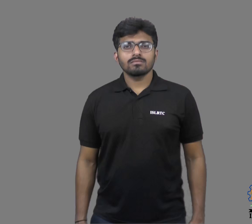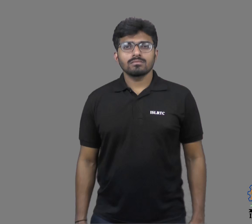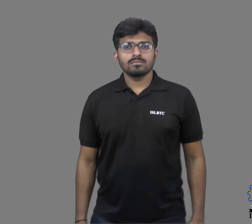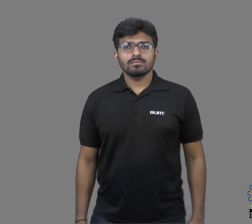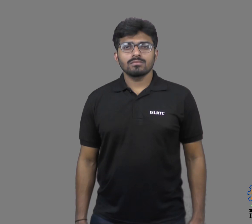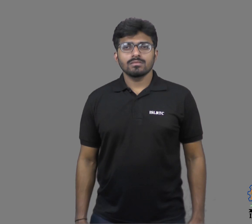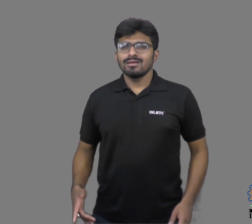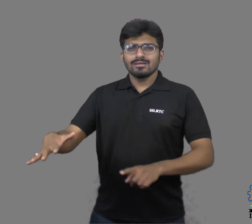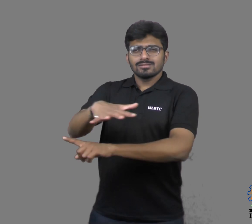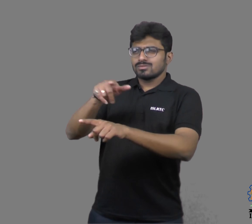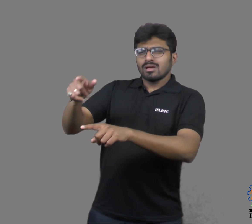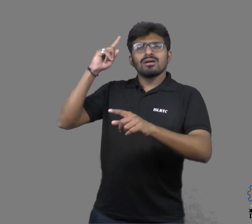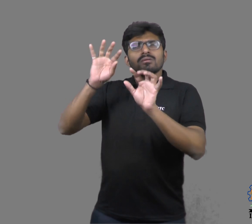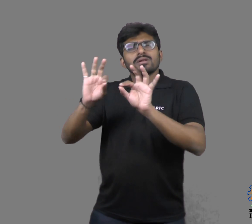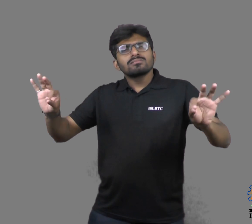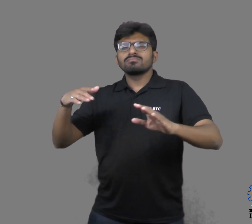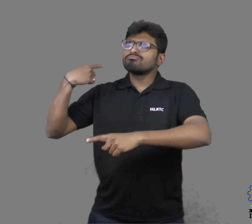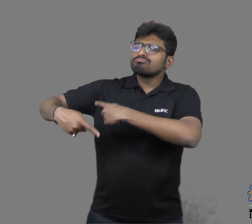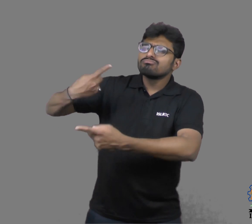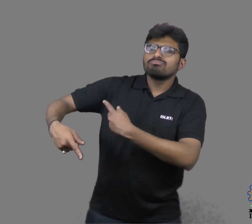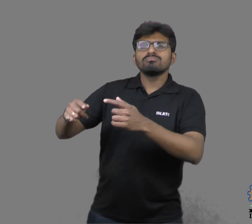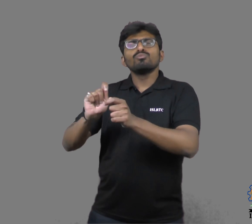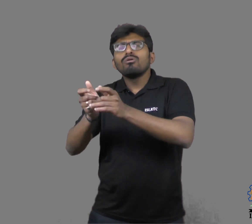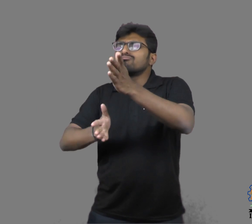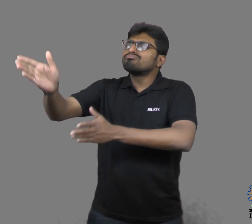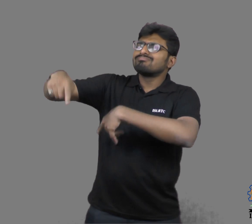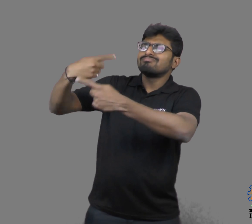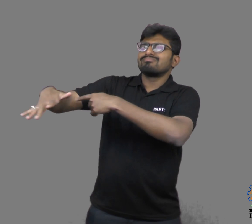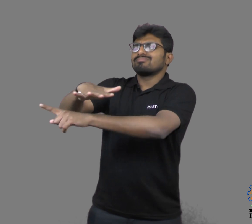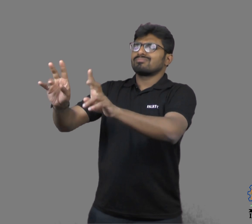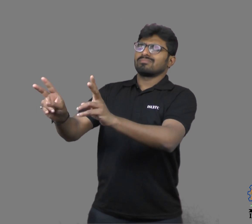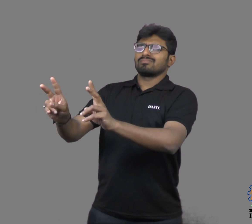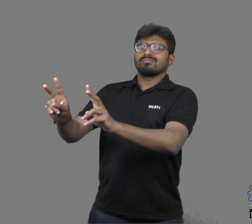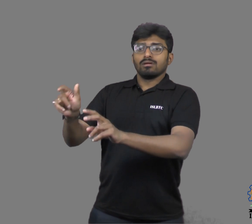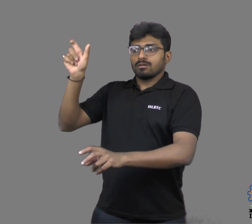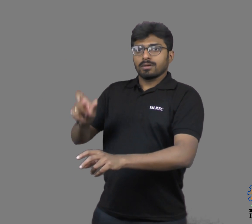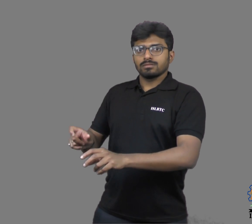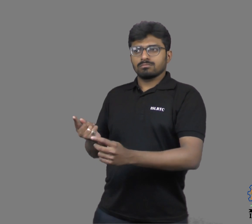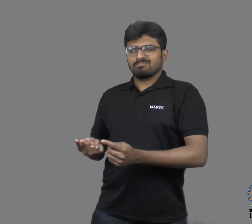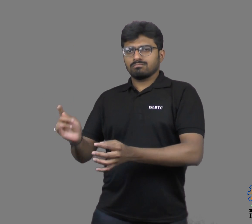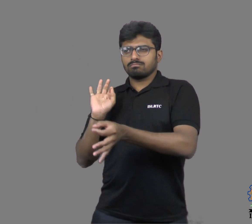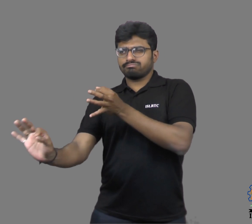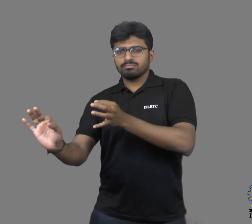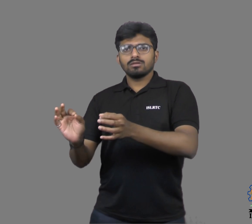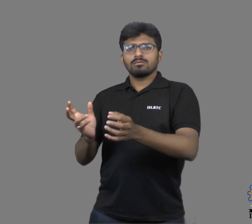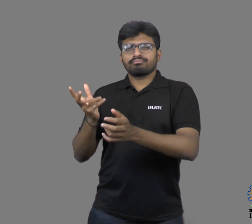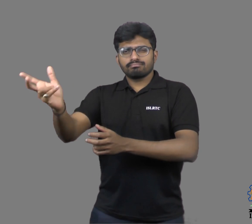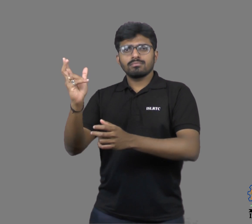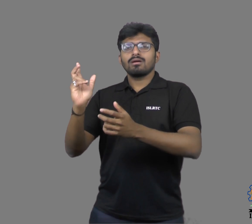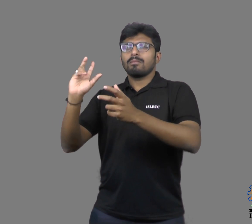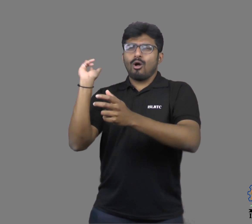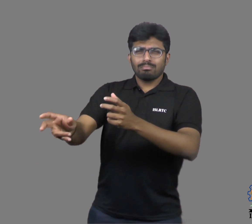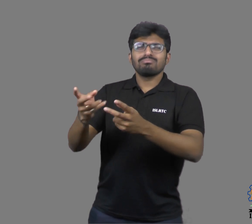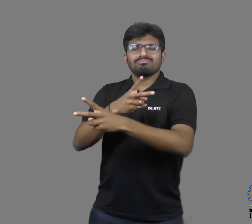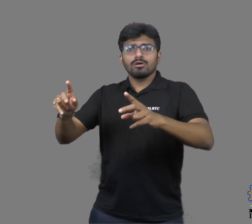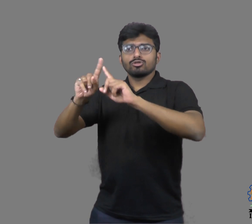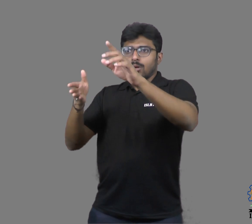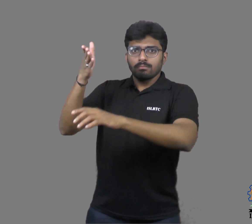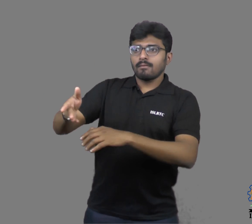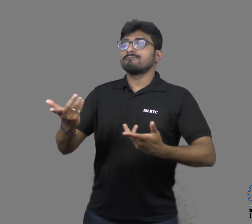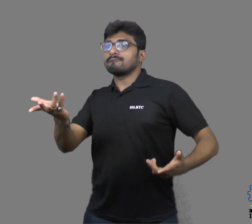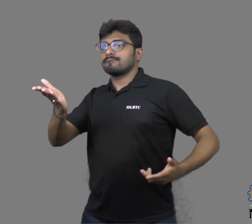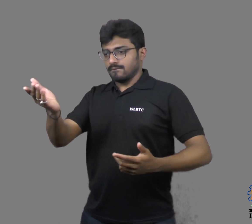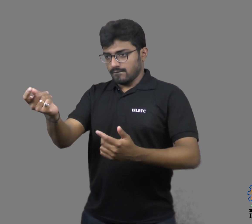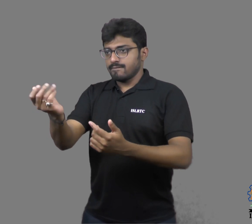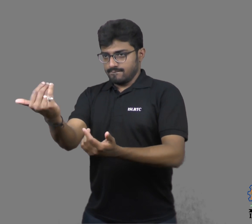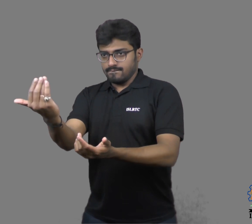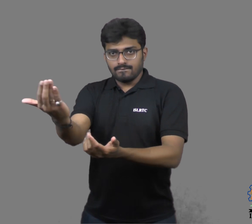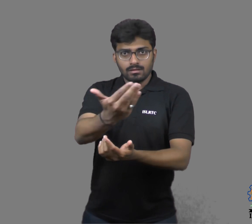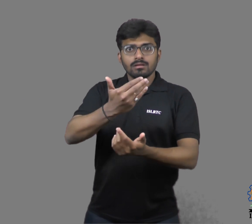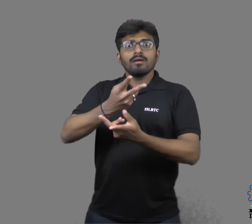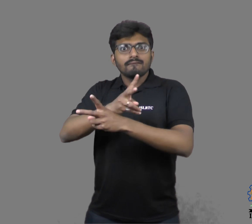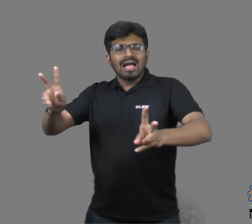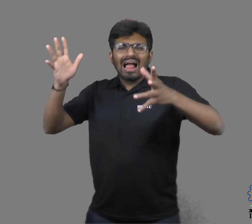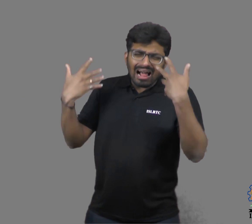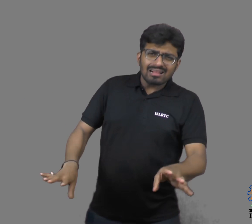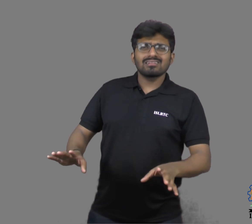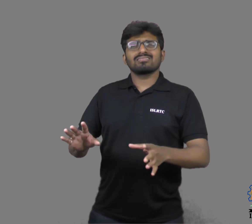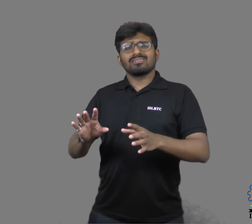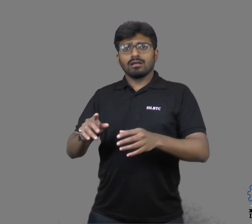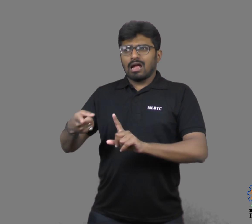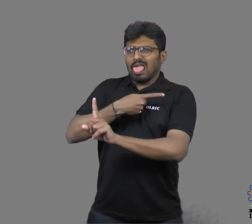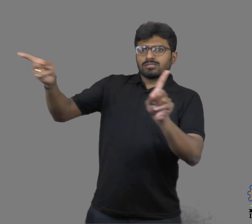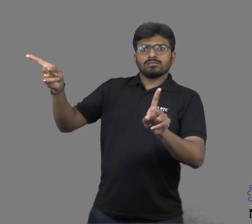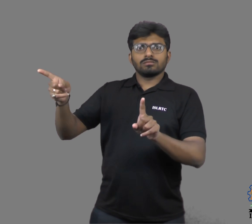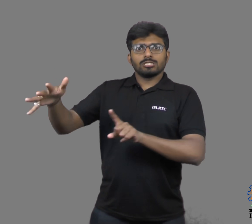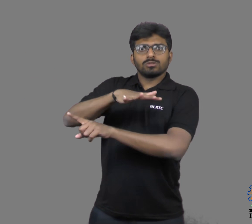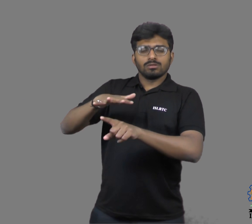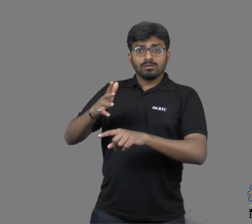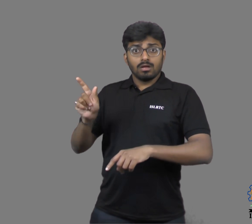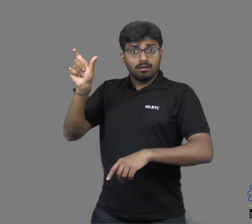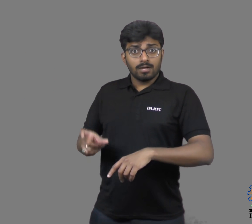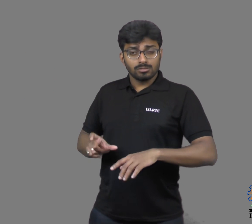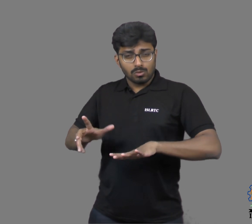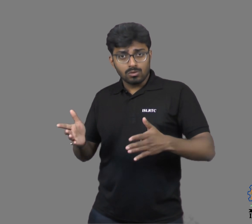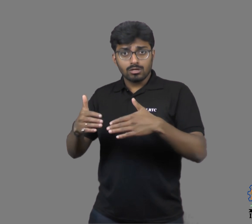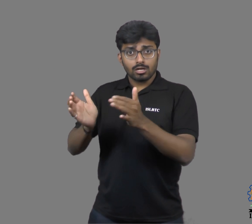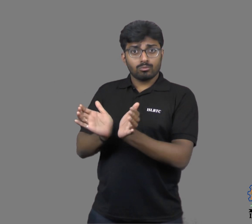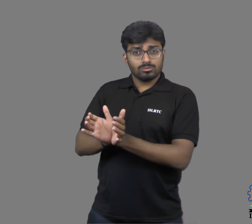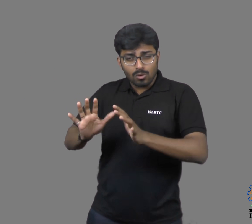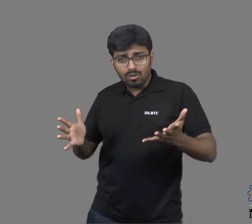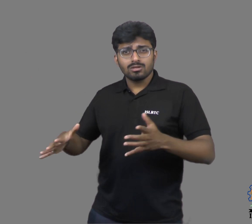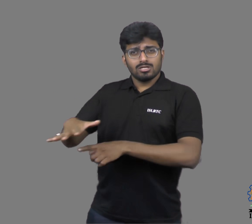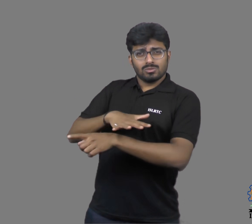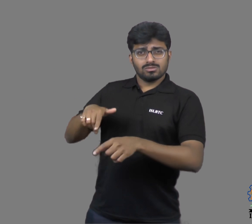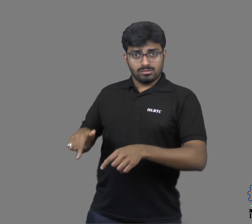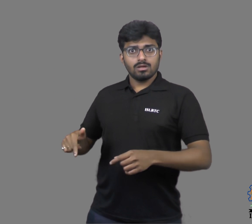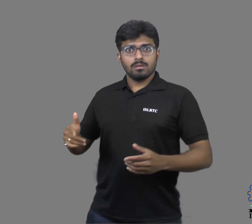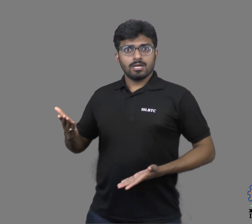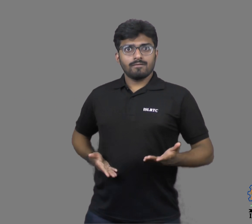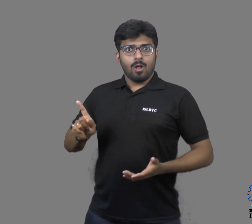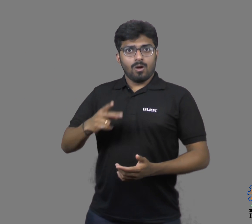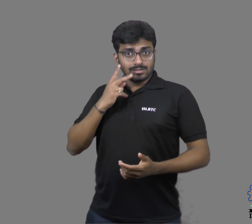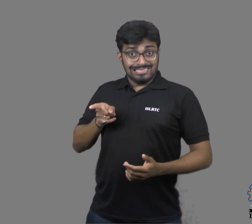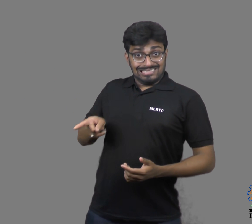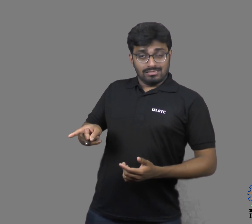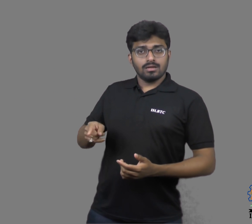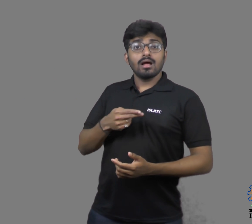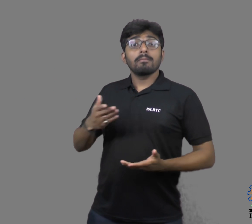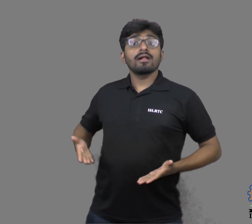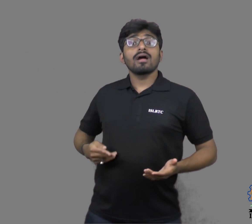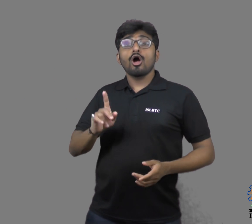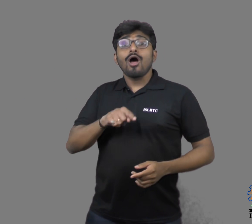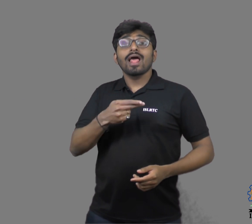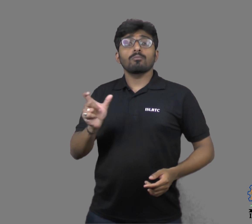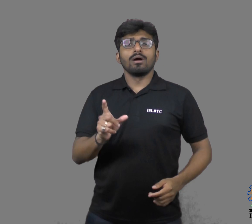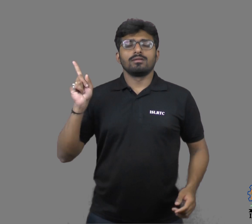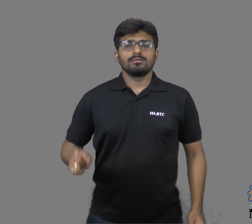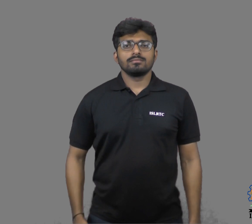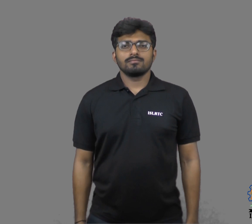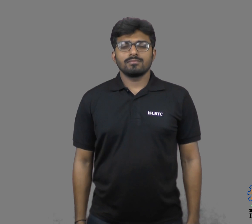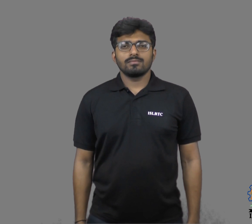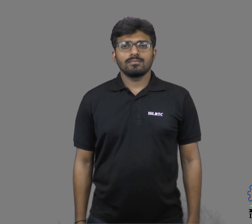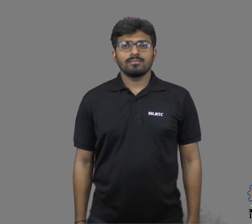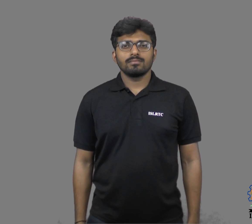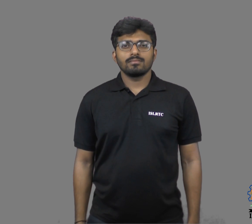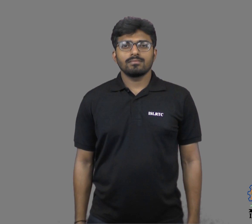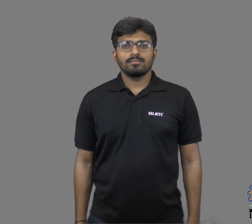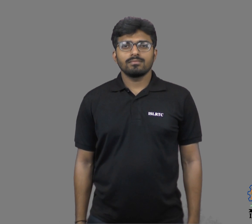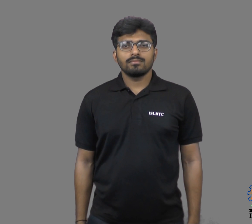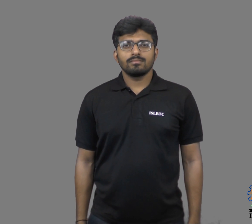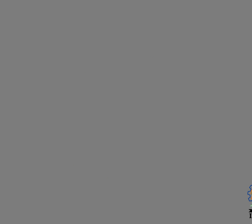Anti-social Behaviour